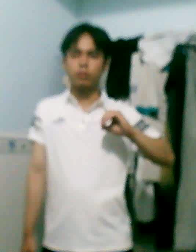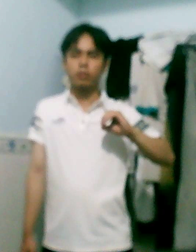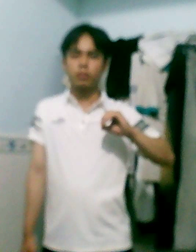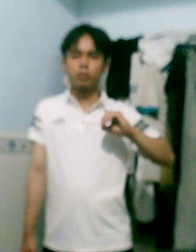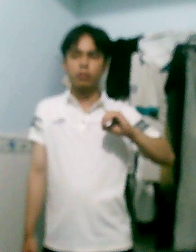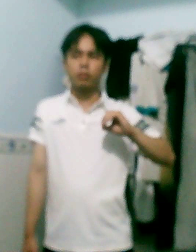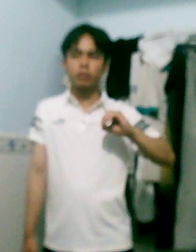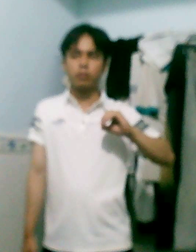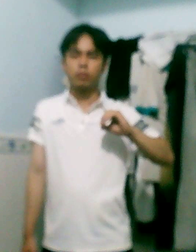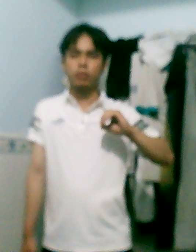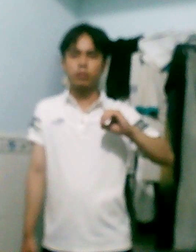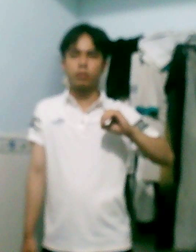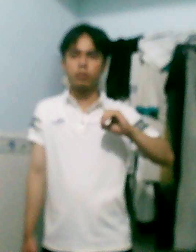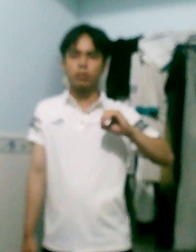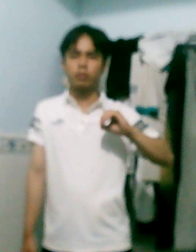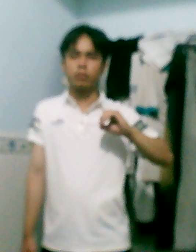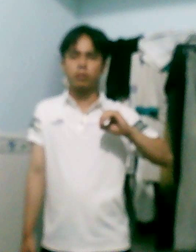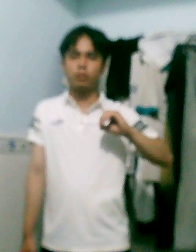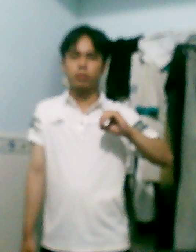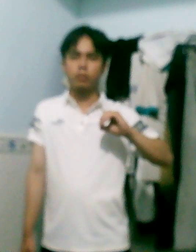o